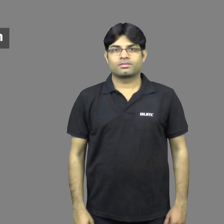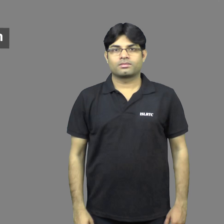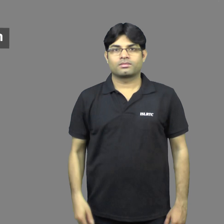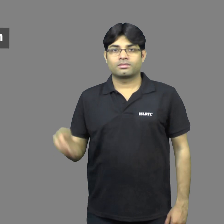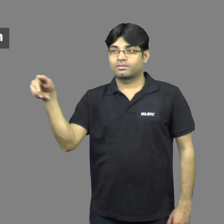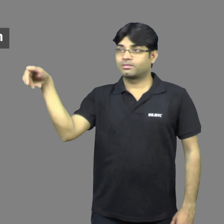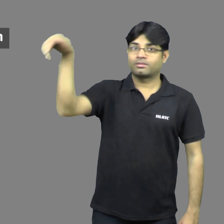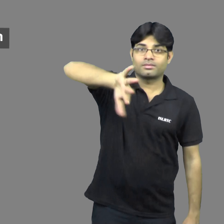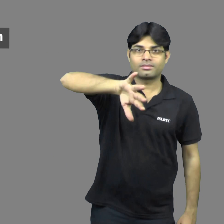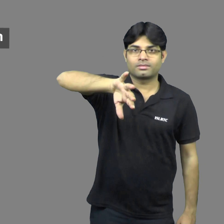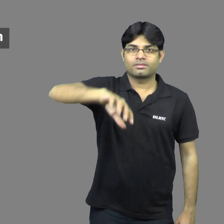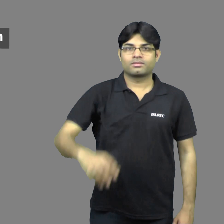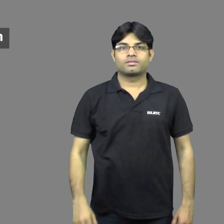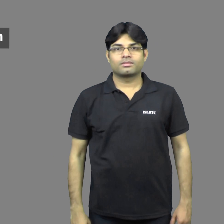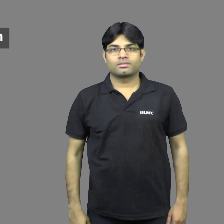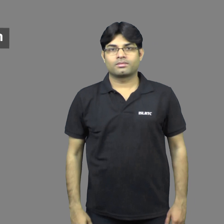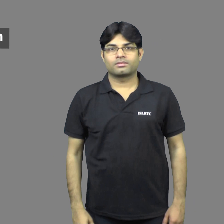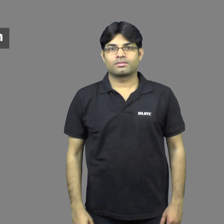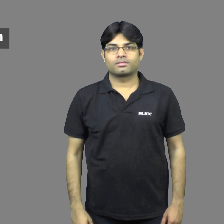Leg Spin